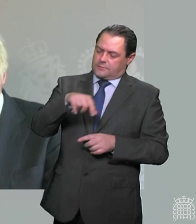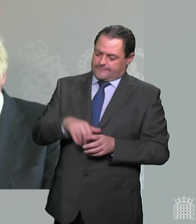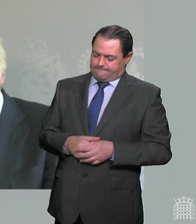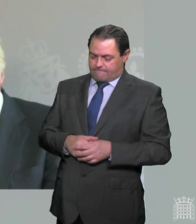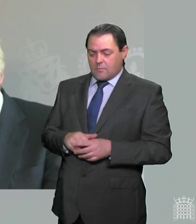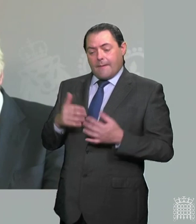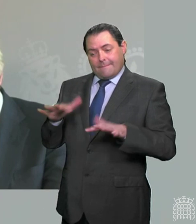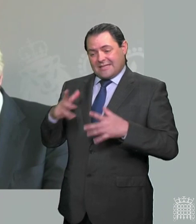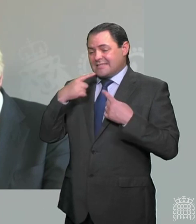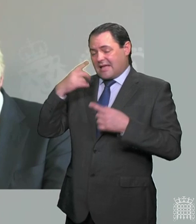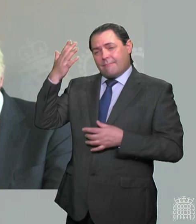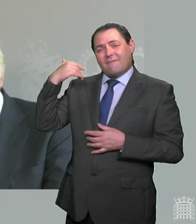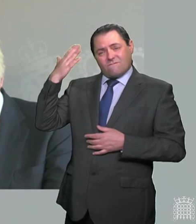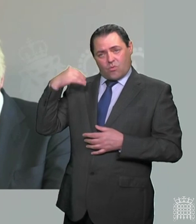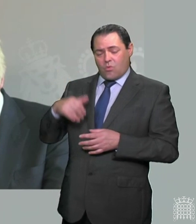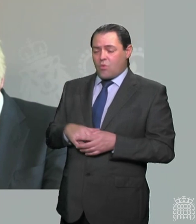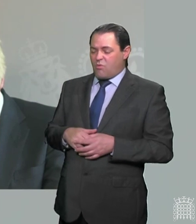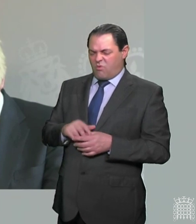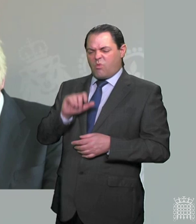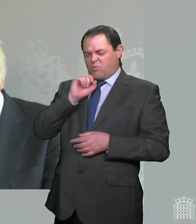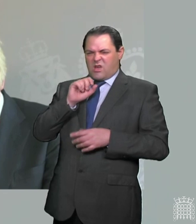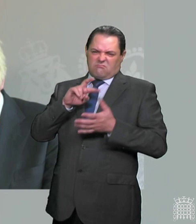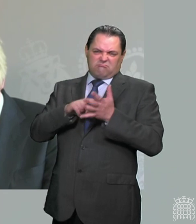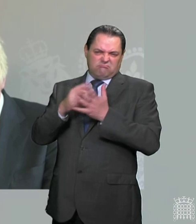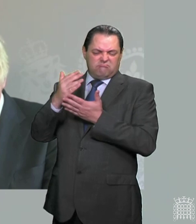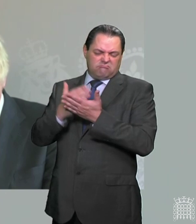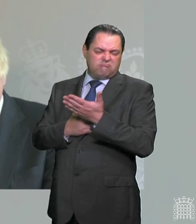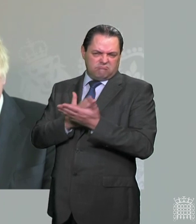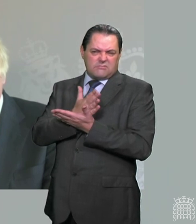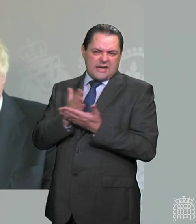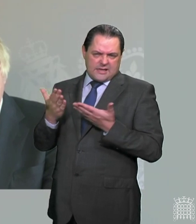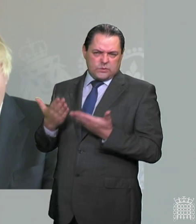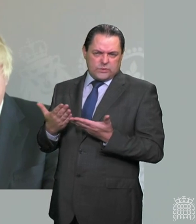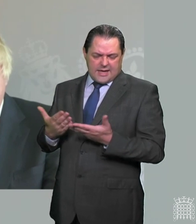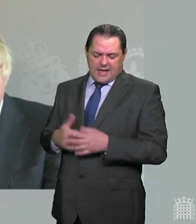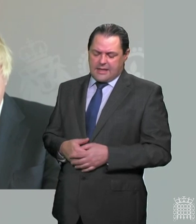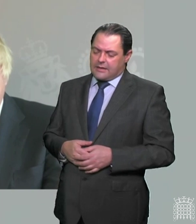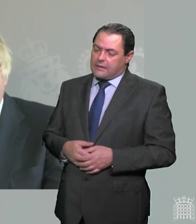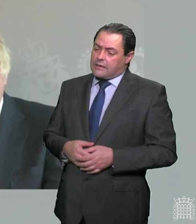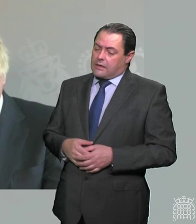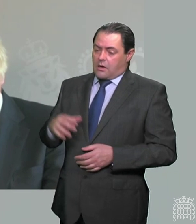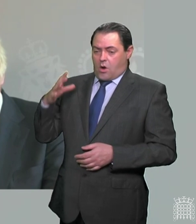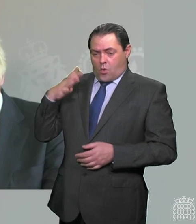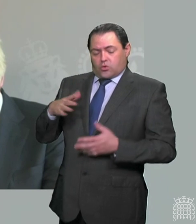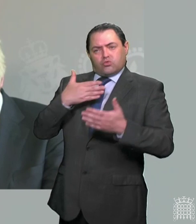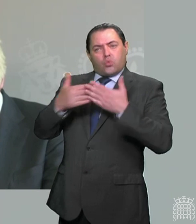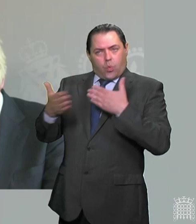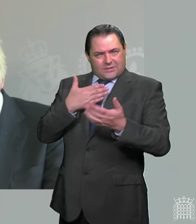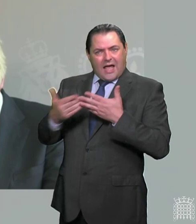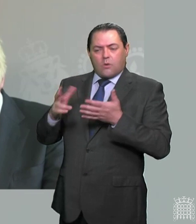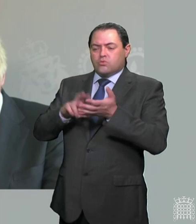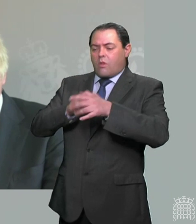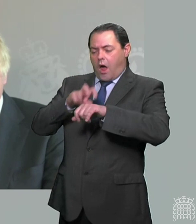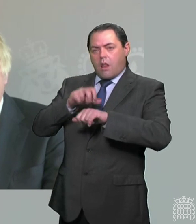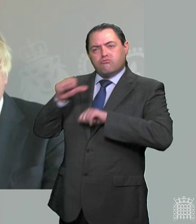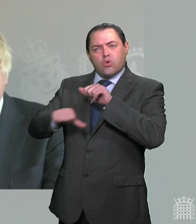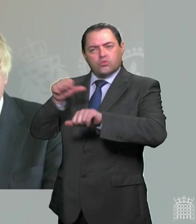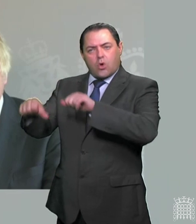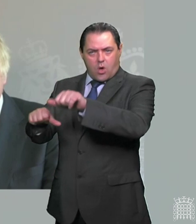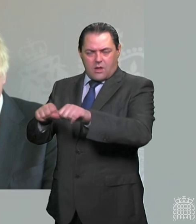As we have made clear and as we will be setting out today, we want to sort out the issues in the protocol.